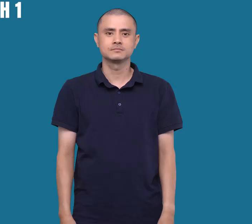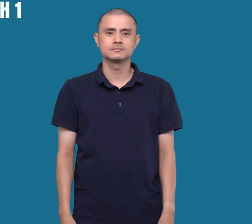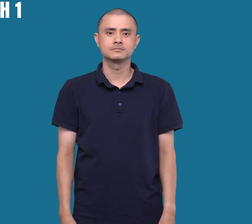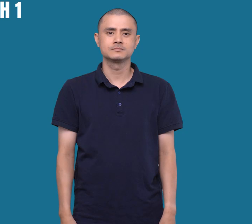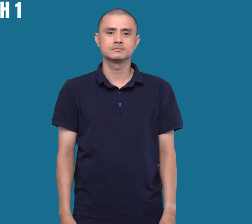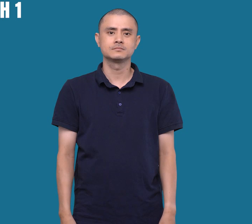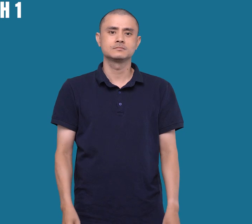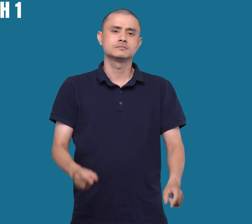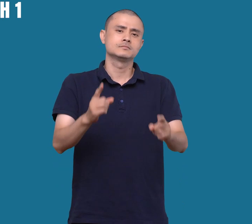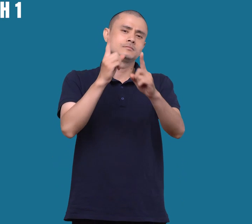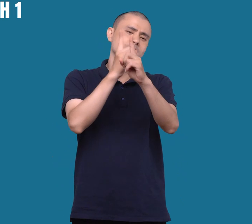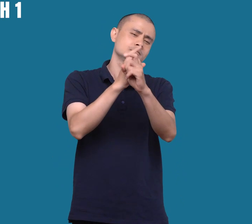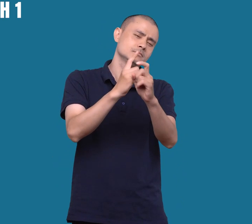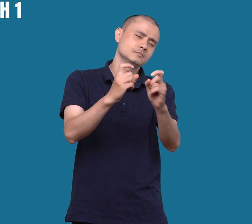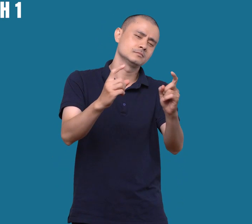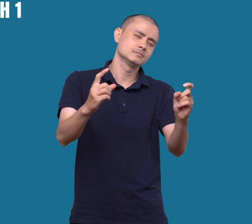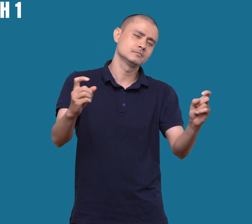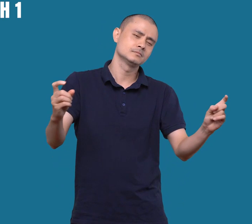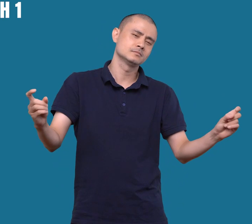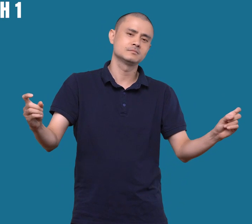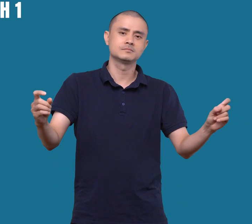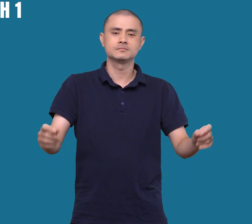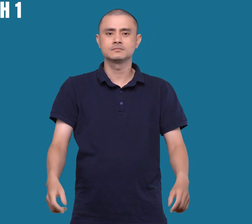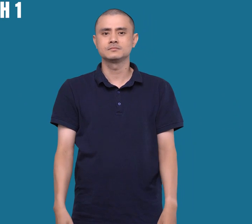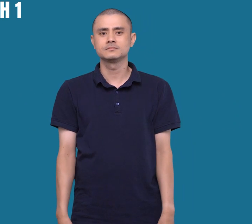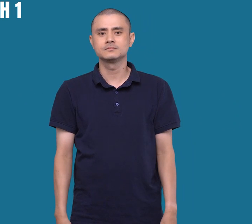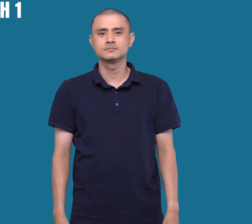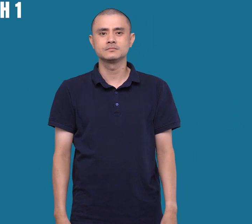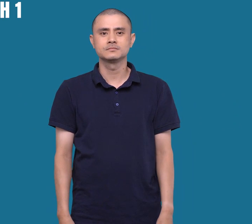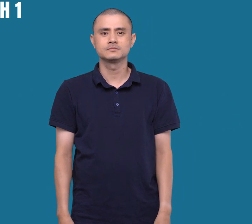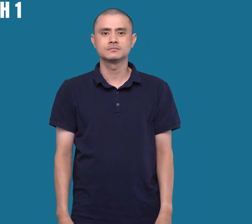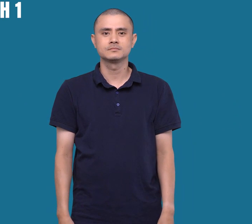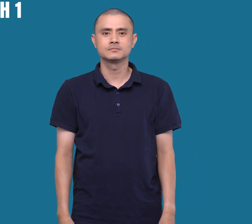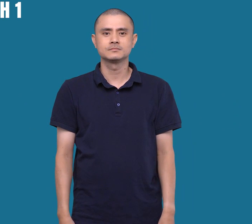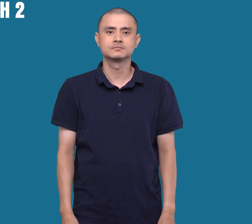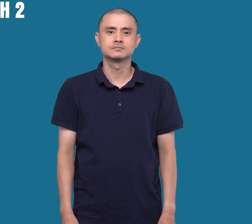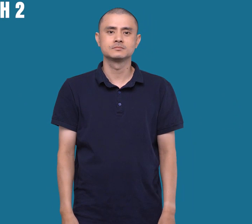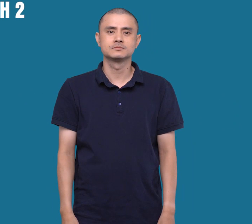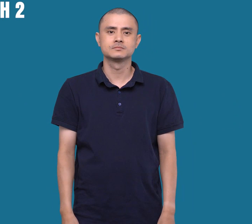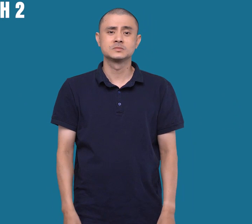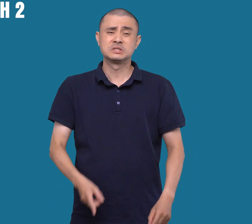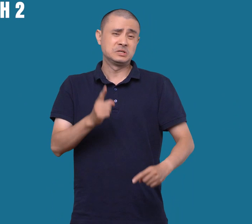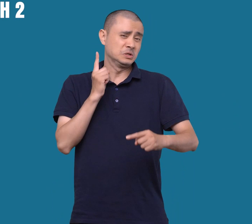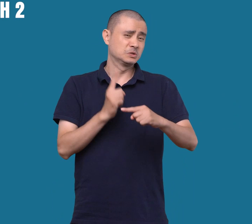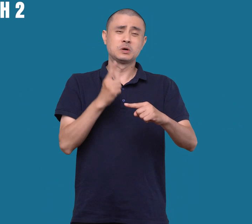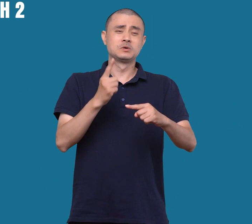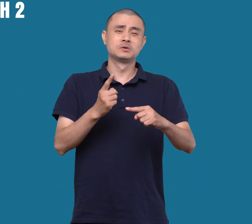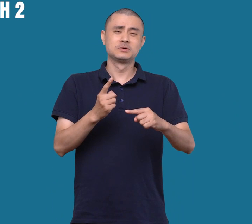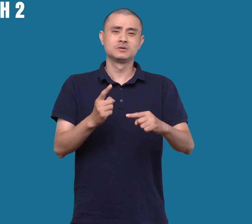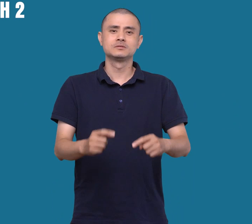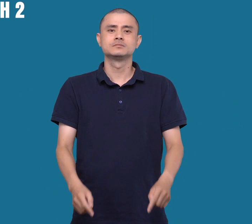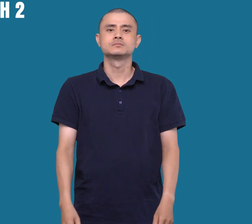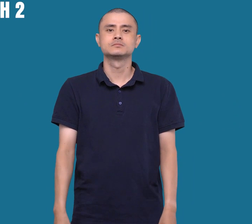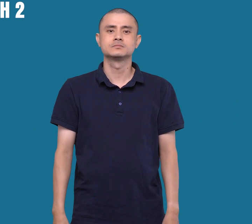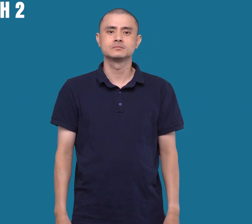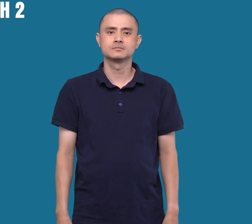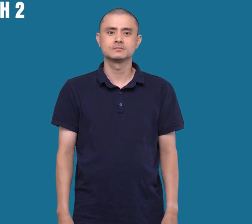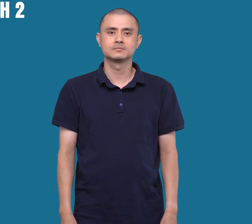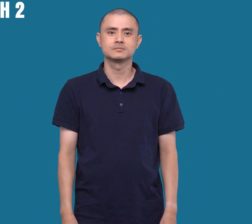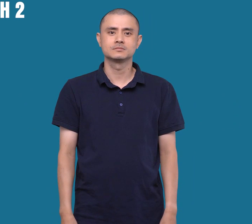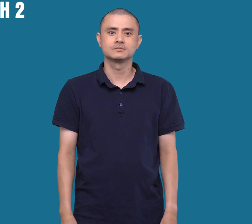tận số